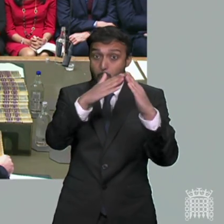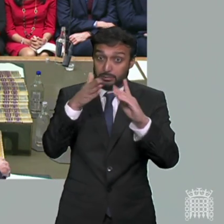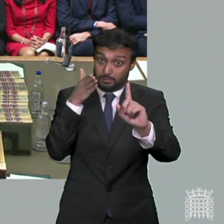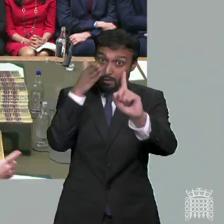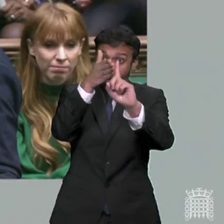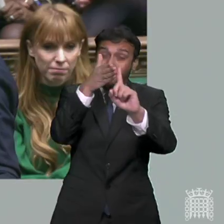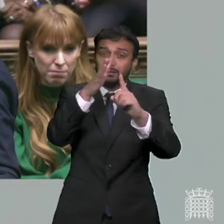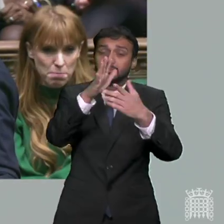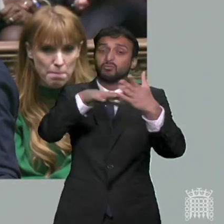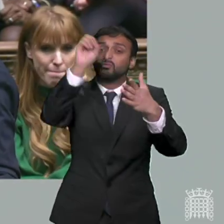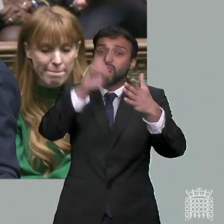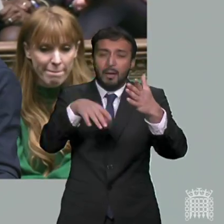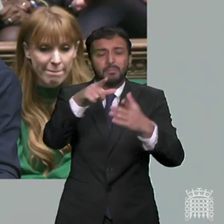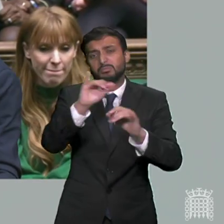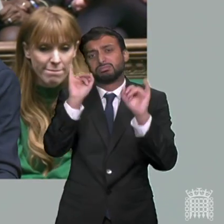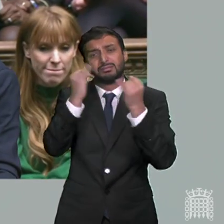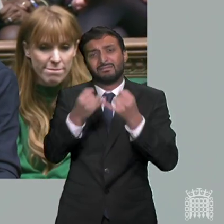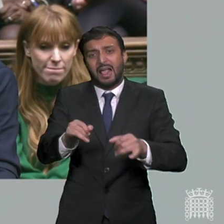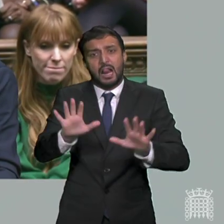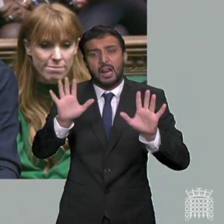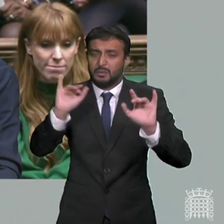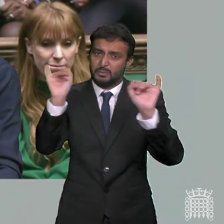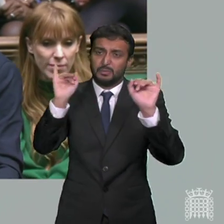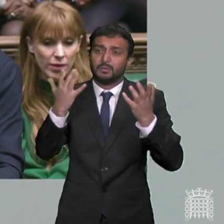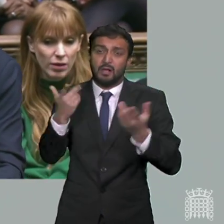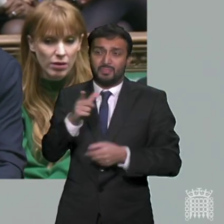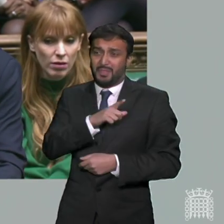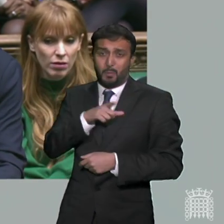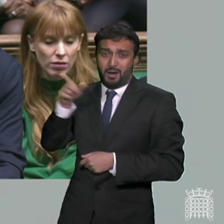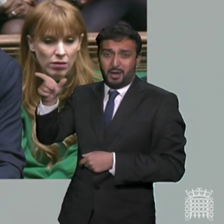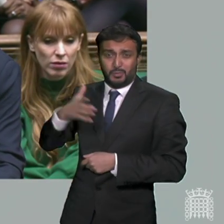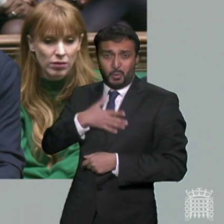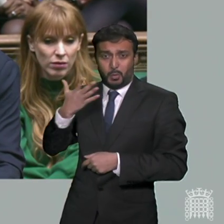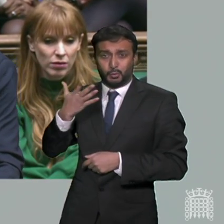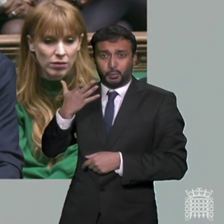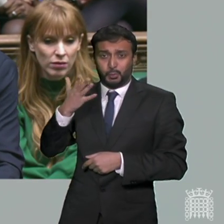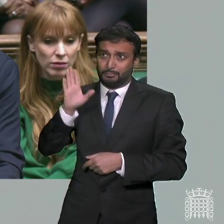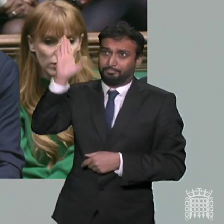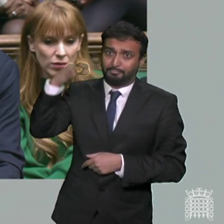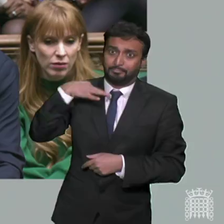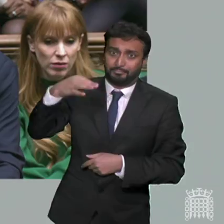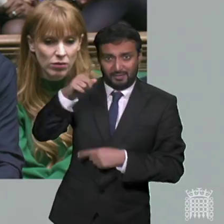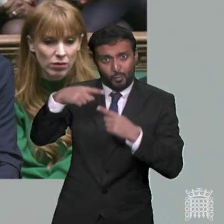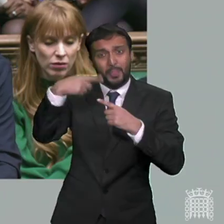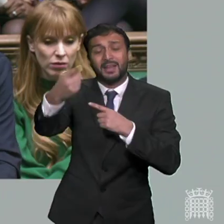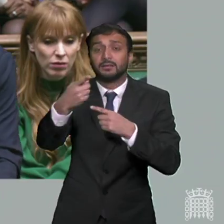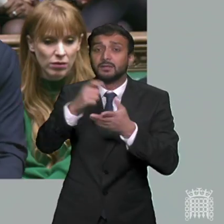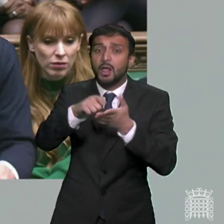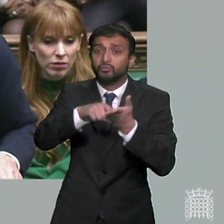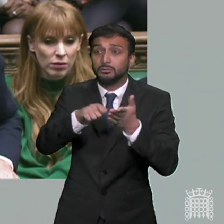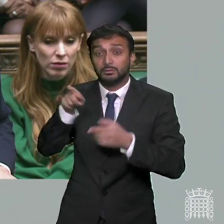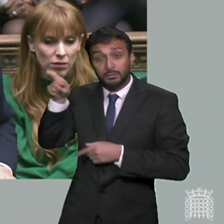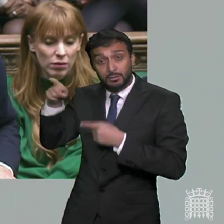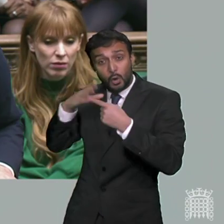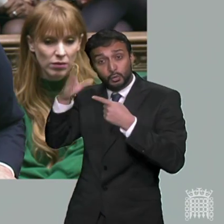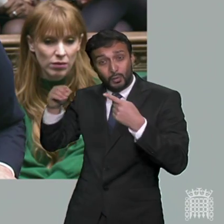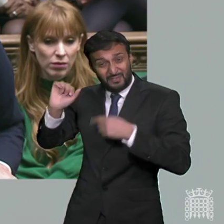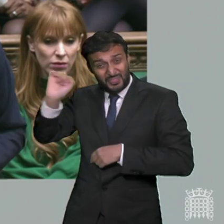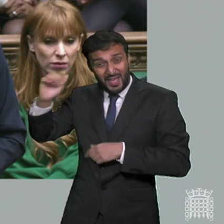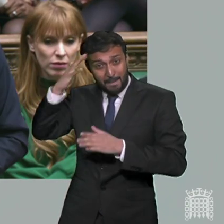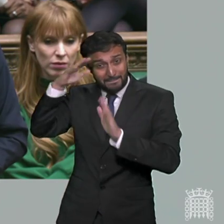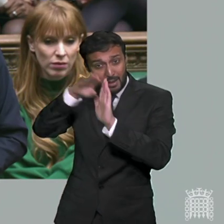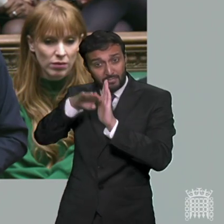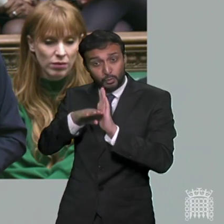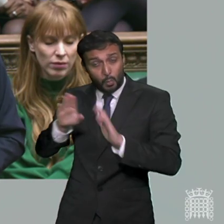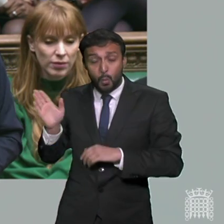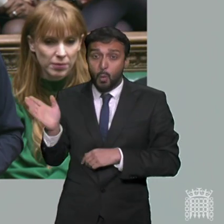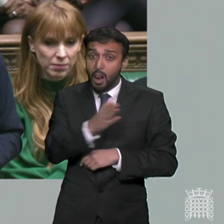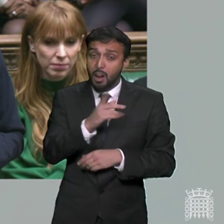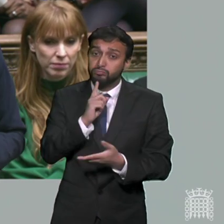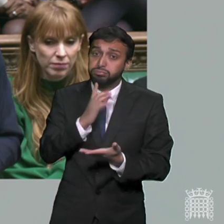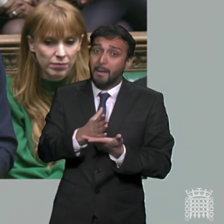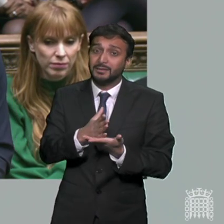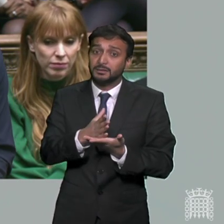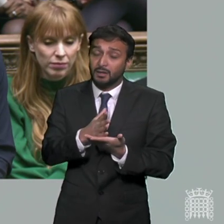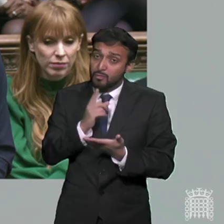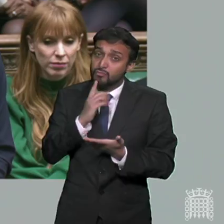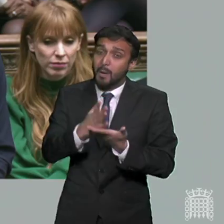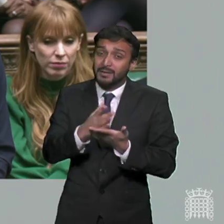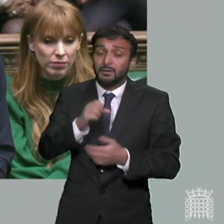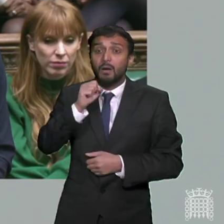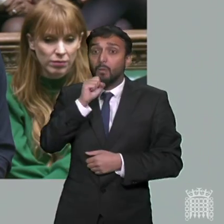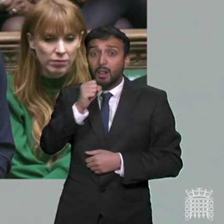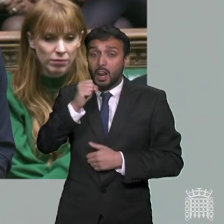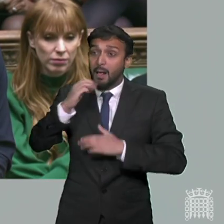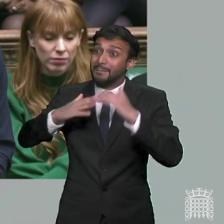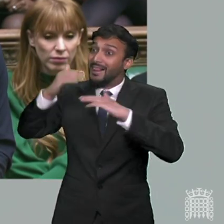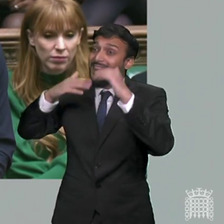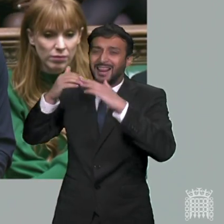Those were his words. No wonder he does not want to fight the next election. The author of the manifesto on which Conservative Members all stood said that this would cut building by 40%, perhaps even more.